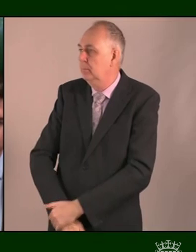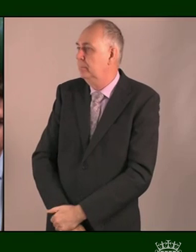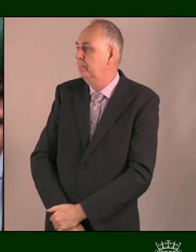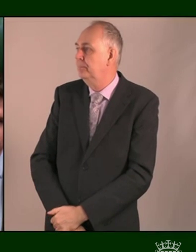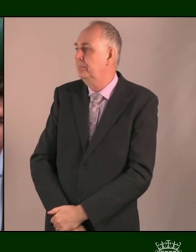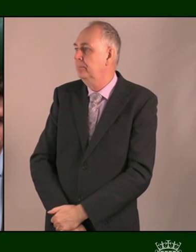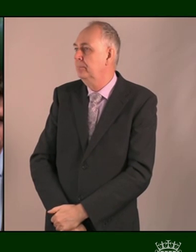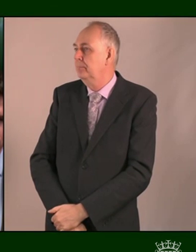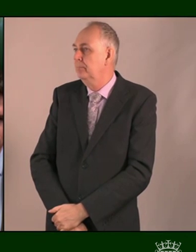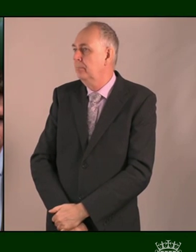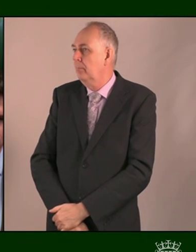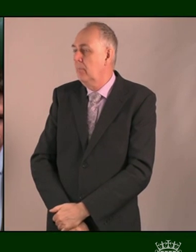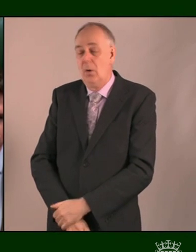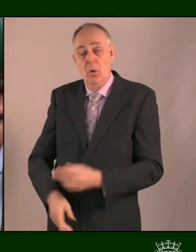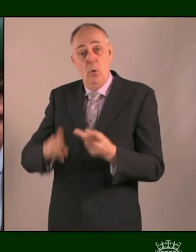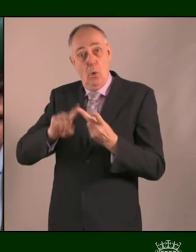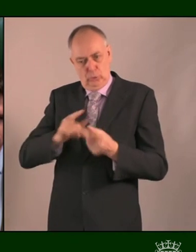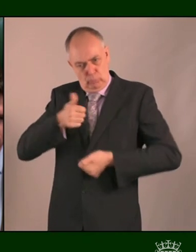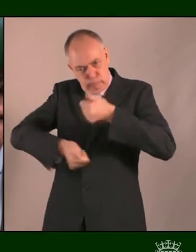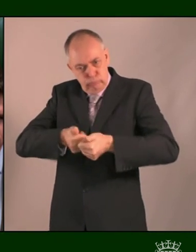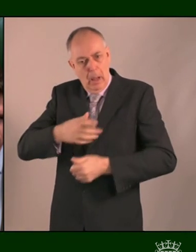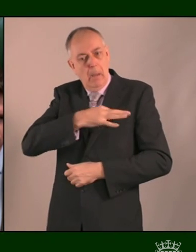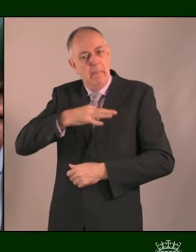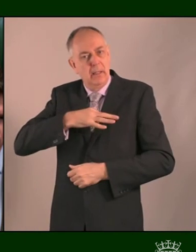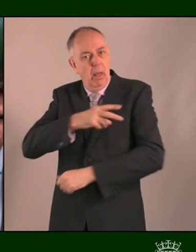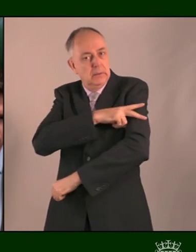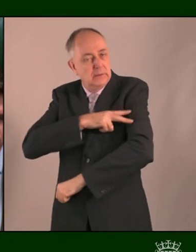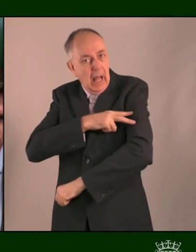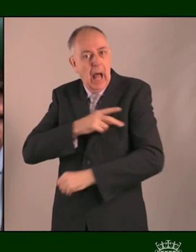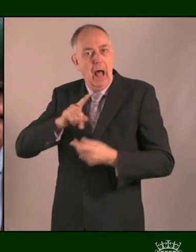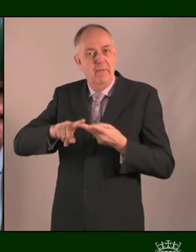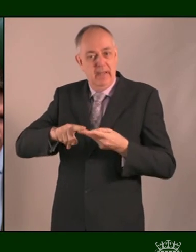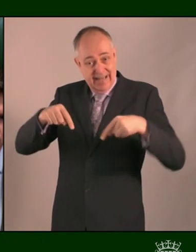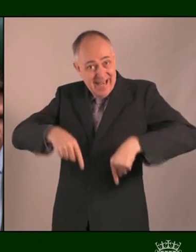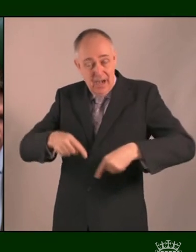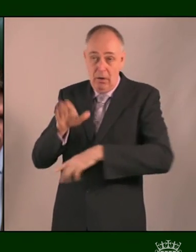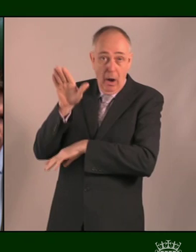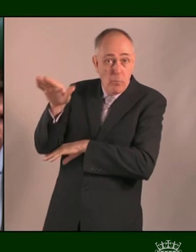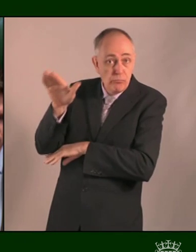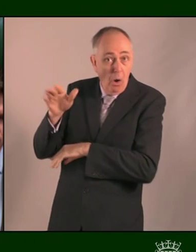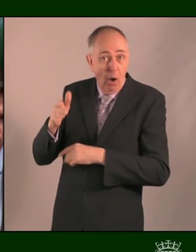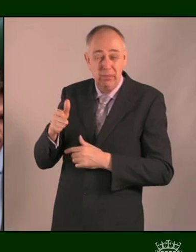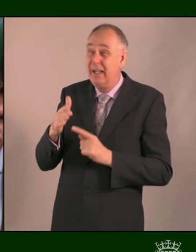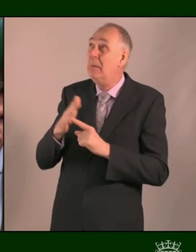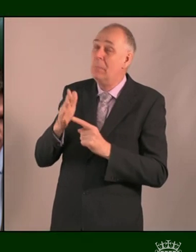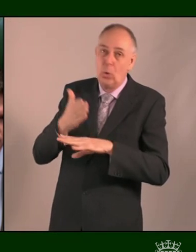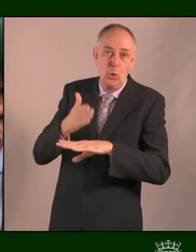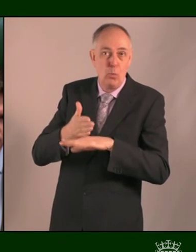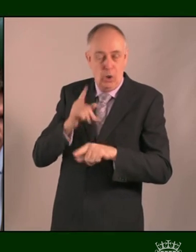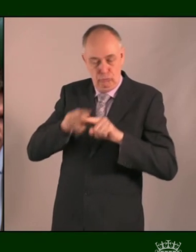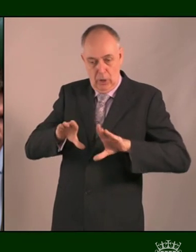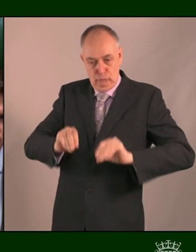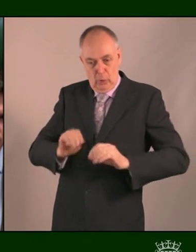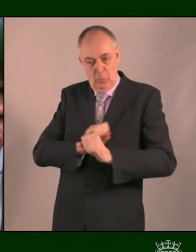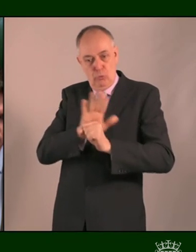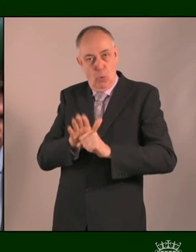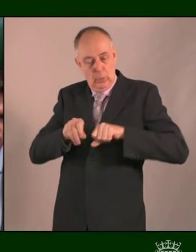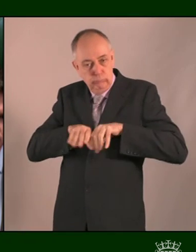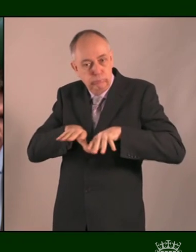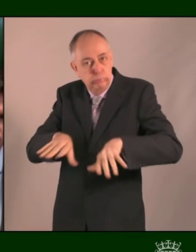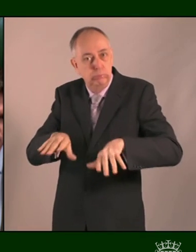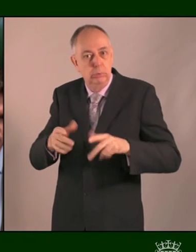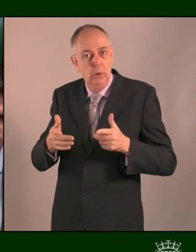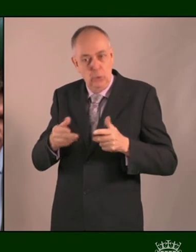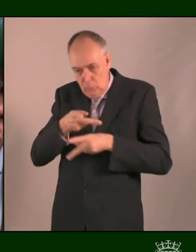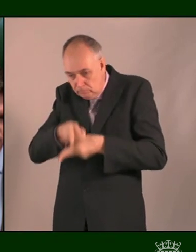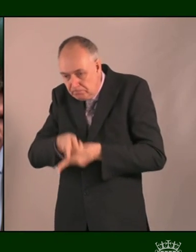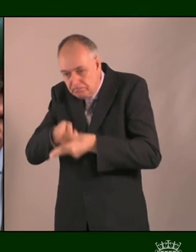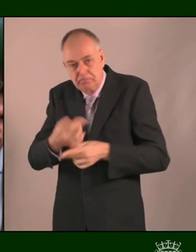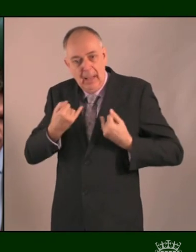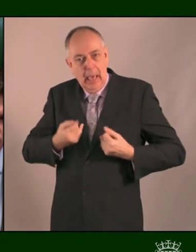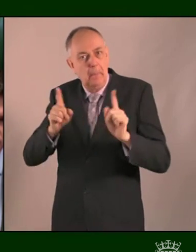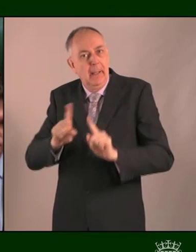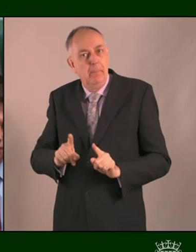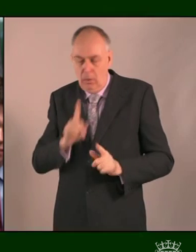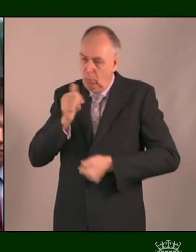I pay tribute to all the medical staff and, indeed, expert public servants, here and overseas, who are doing vital work to combat the spread of coronavirus and are looking after those affected.